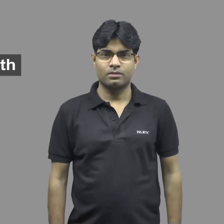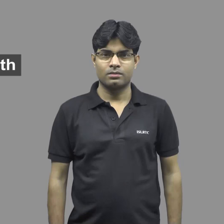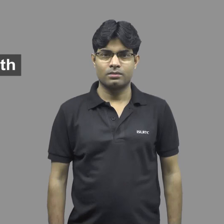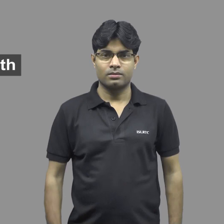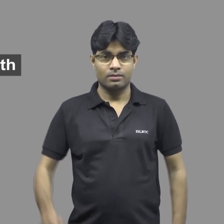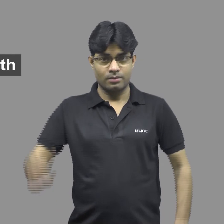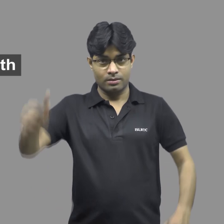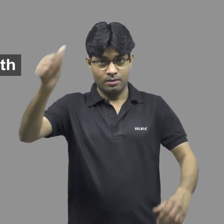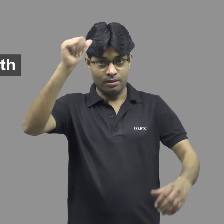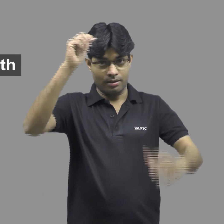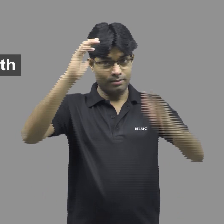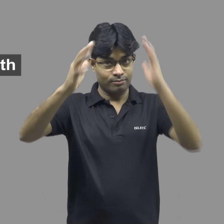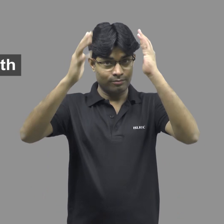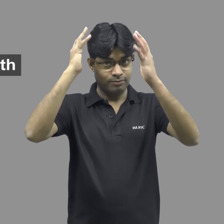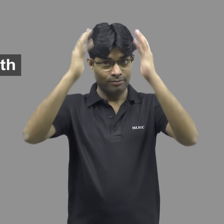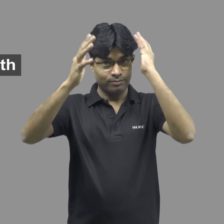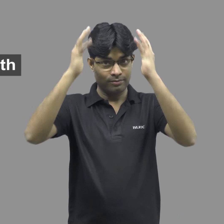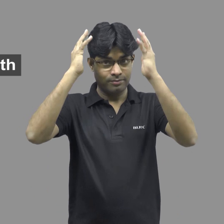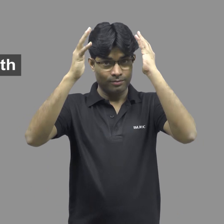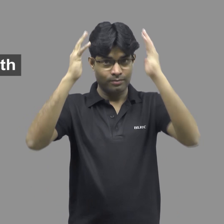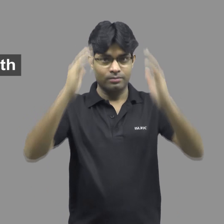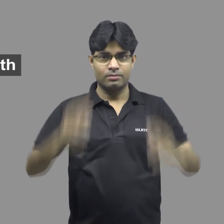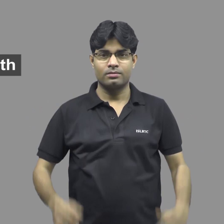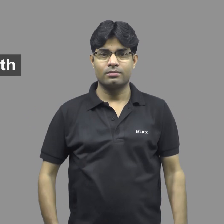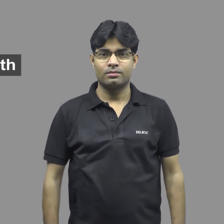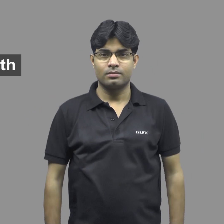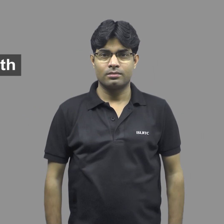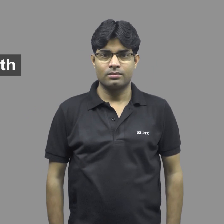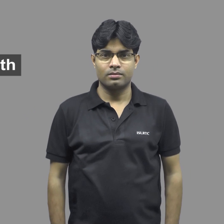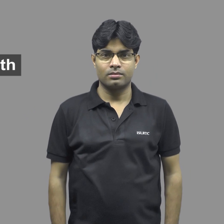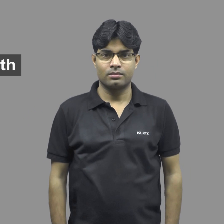Take a Bath